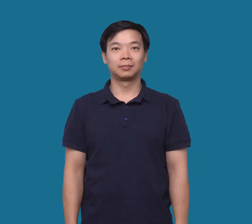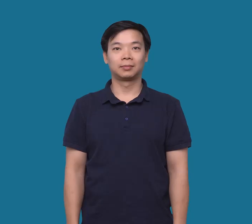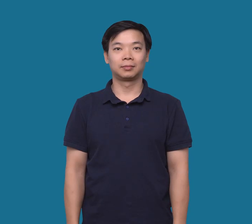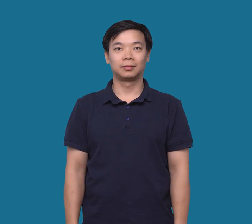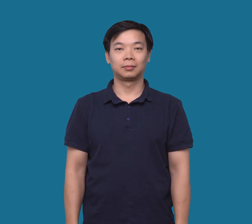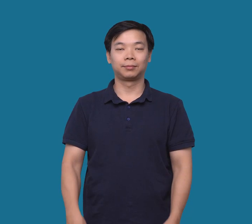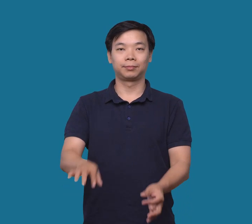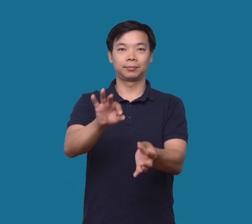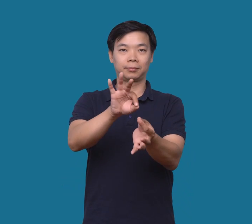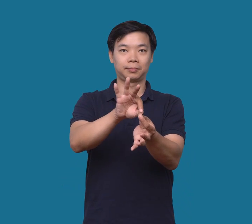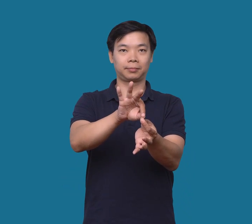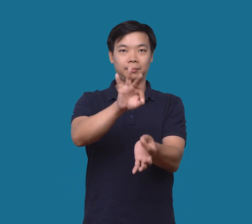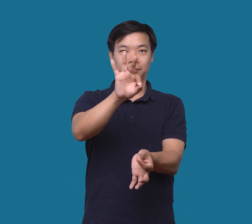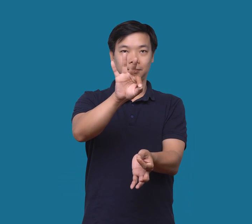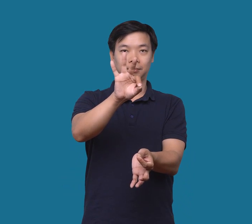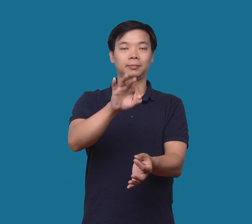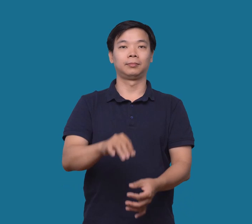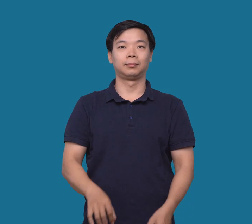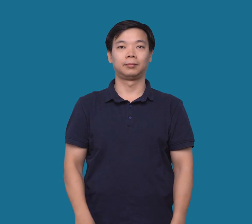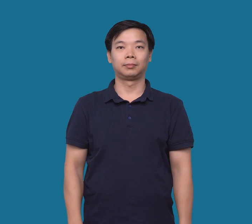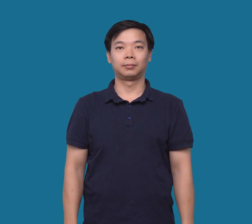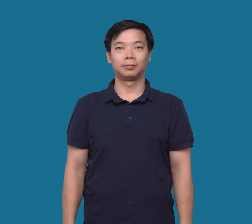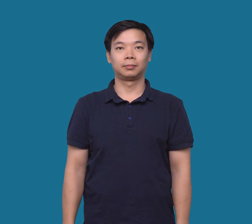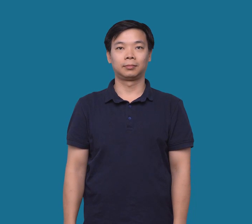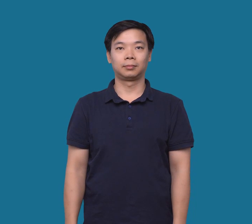chứng nhận